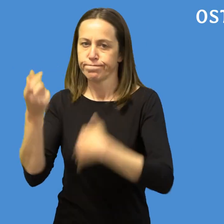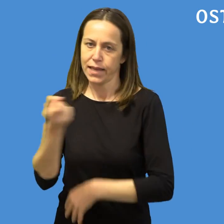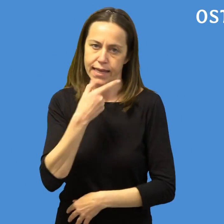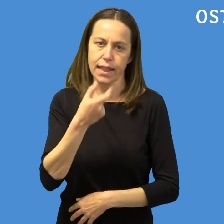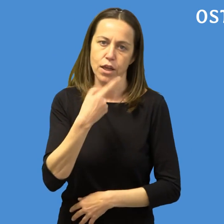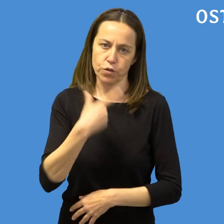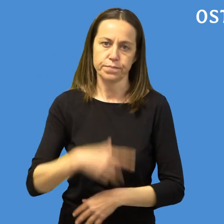droga